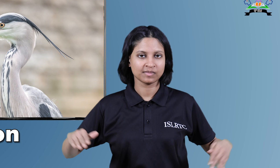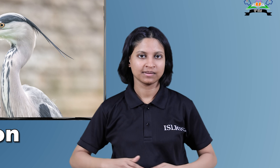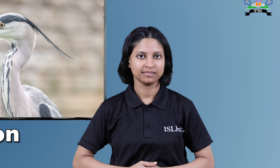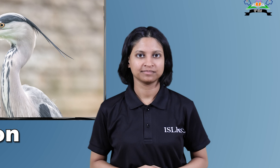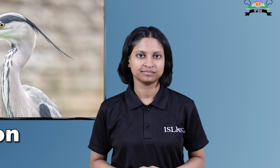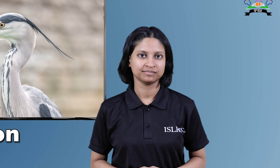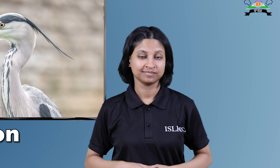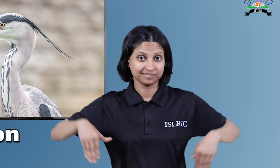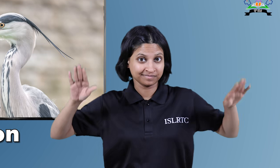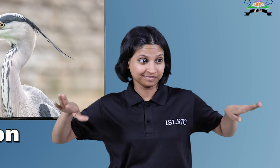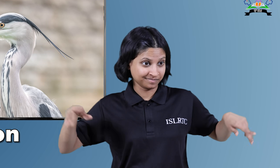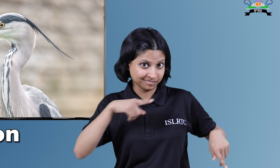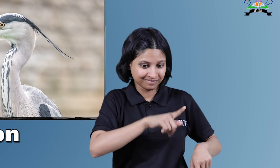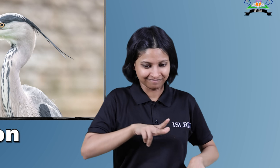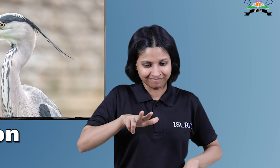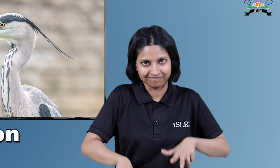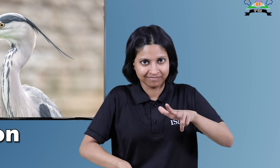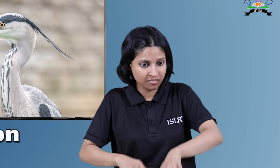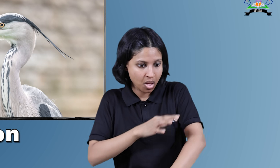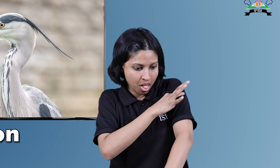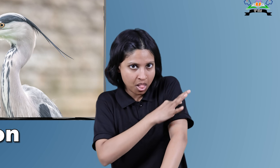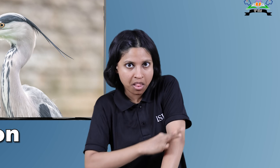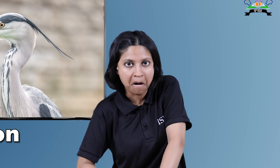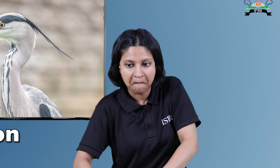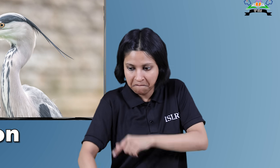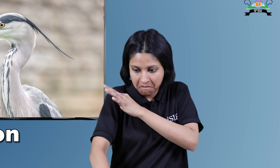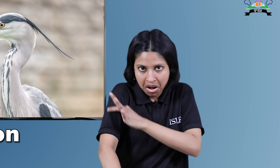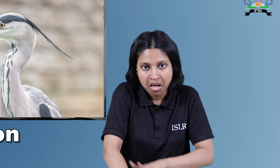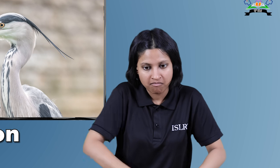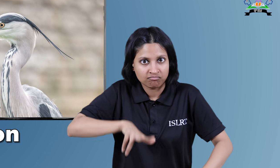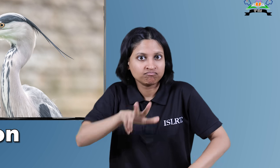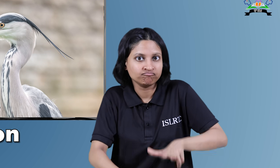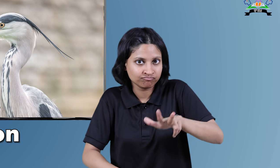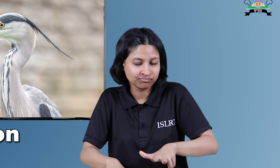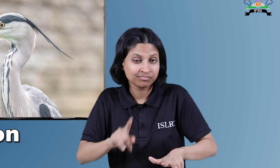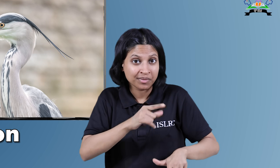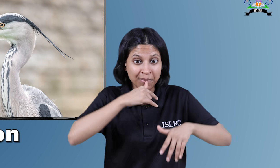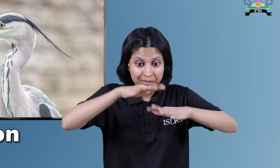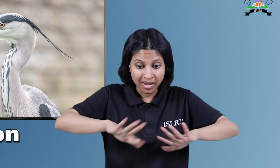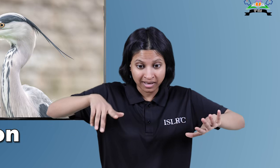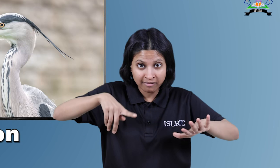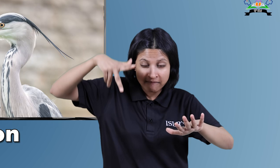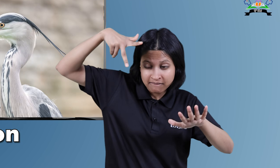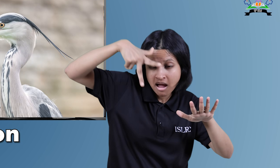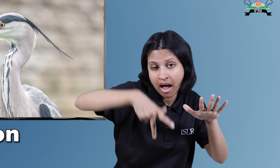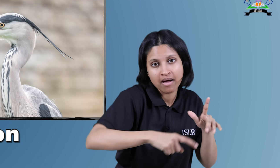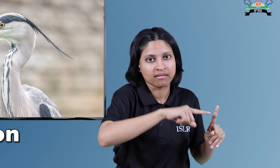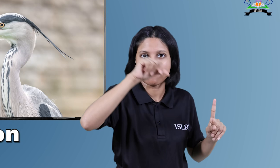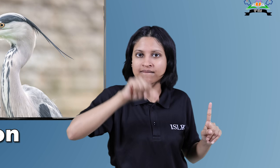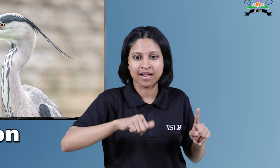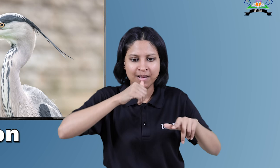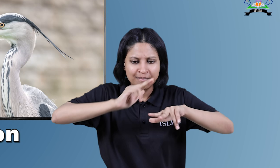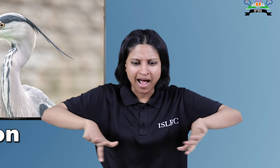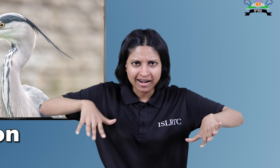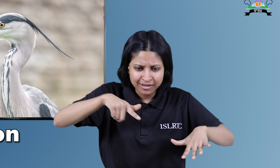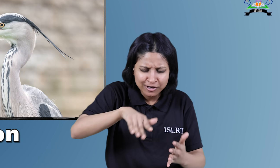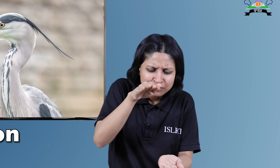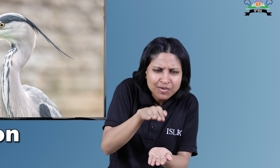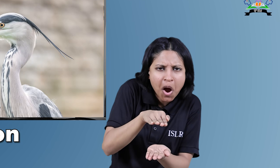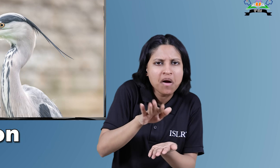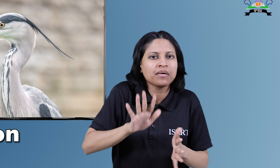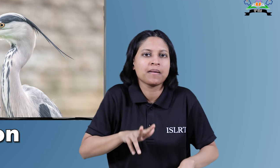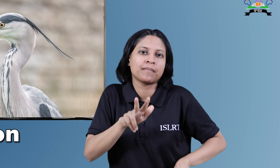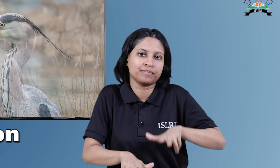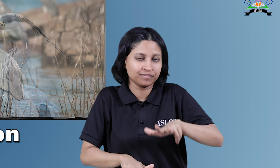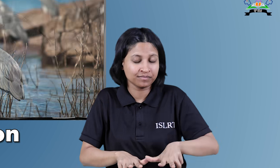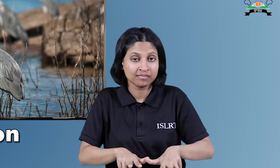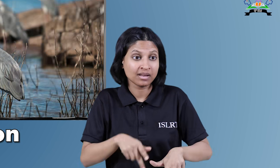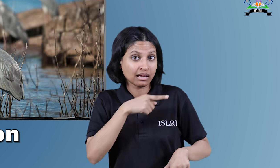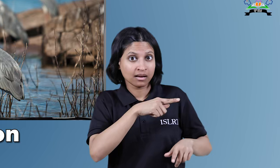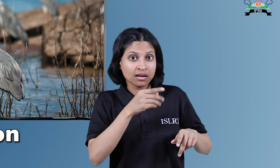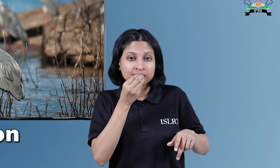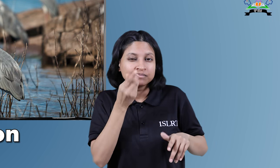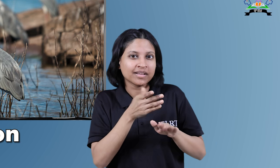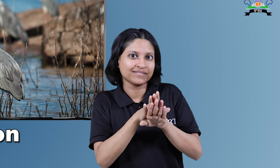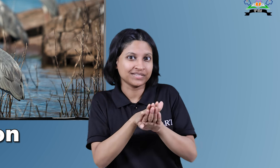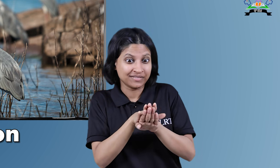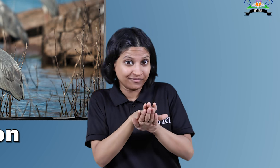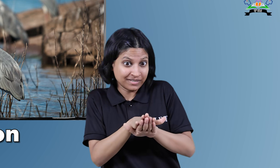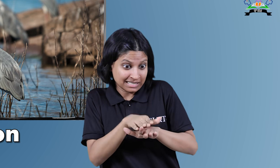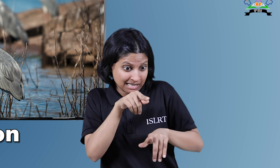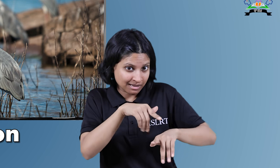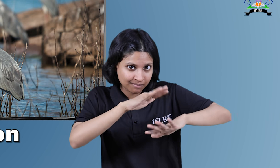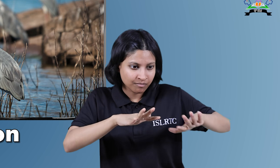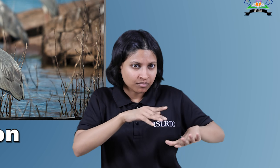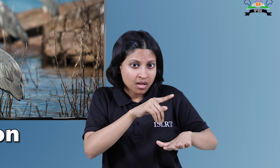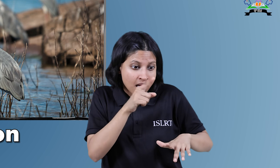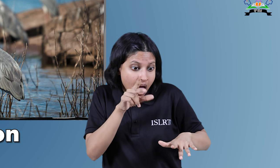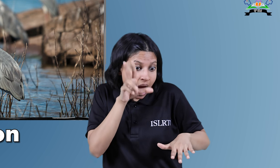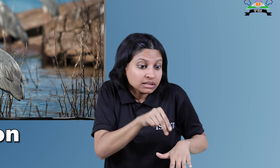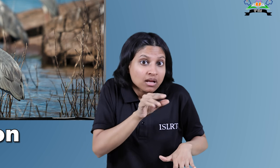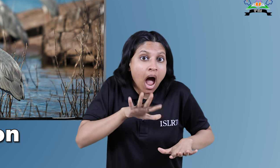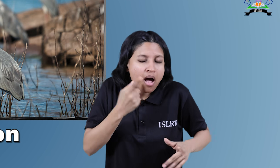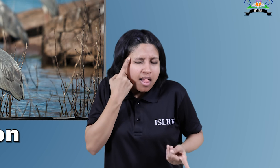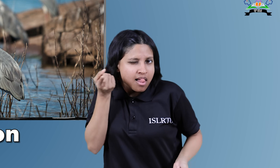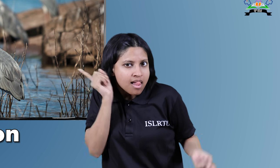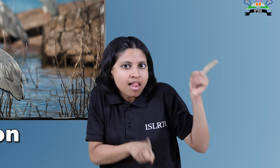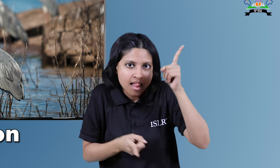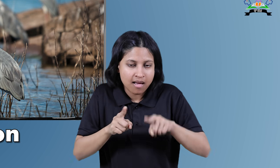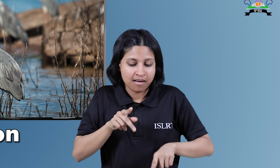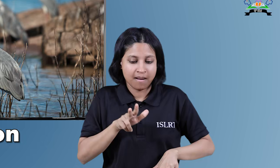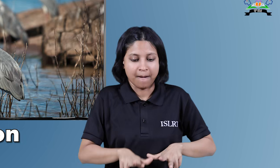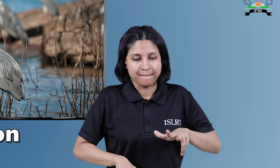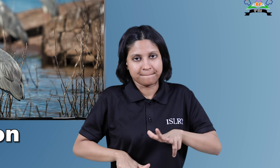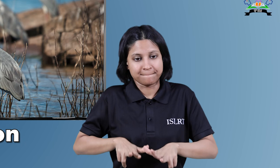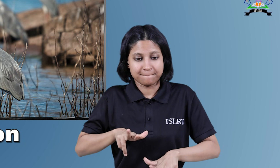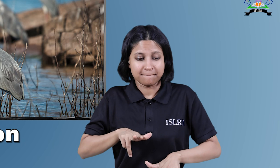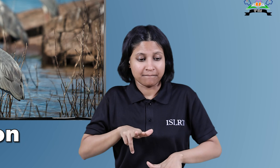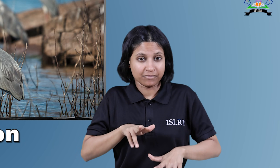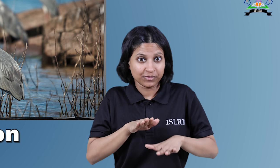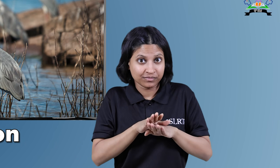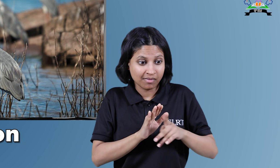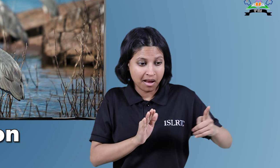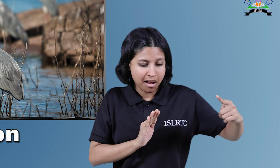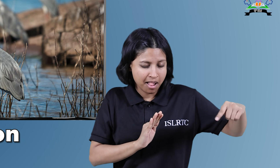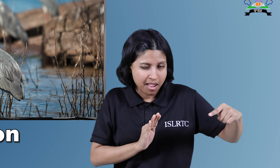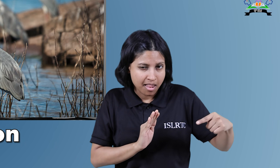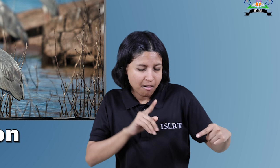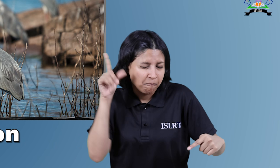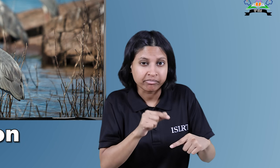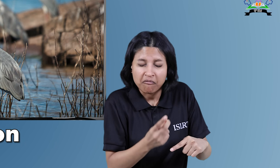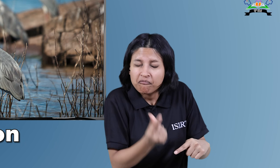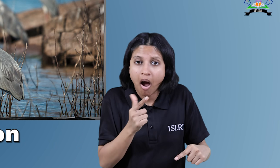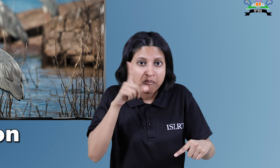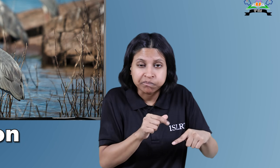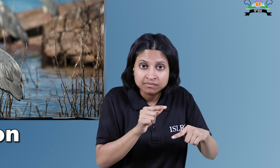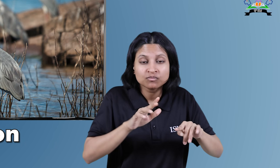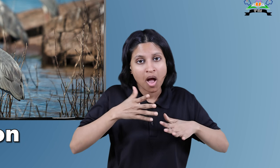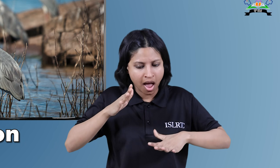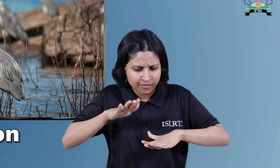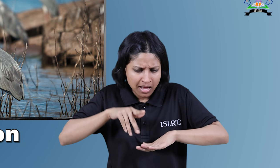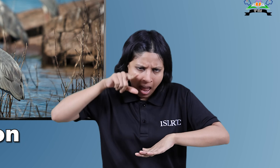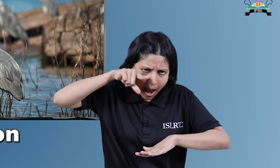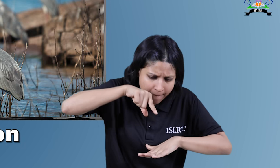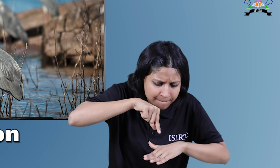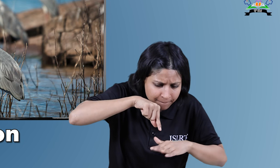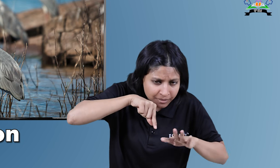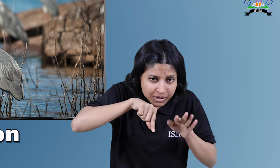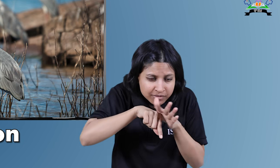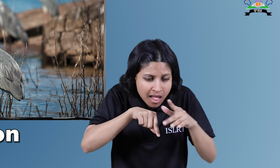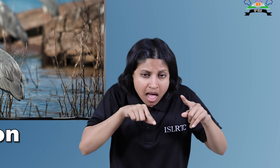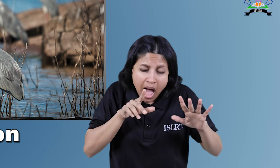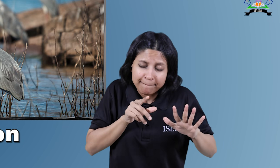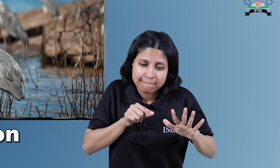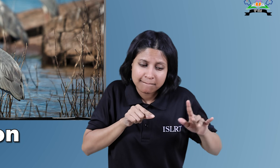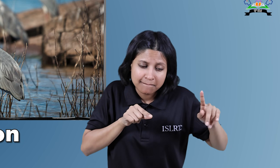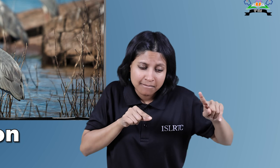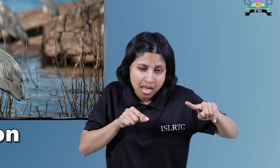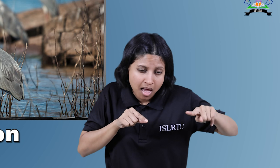Herons are birds that have long legs and often feed in shallow water. They are known for their patient hunting technique, often standing still or slowly moving through the water, waiting for the right moment to strike at their prey. Herons are found in Europe, Asia and parts of Africa